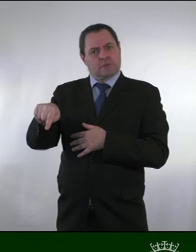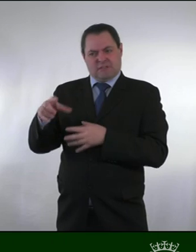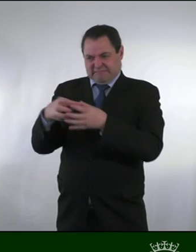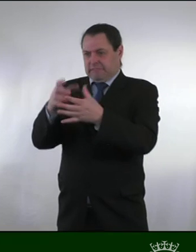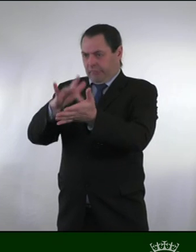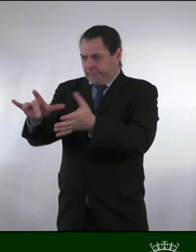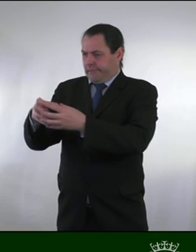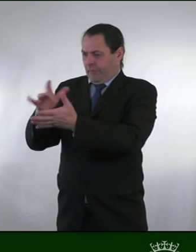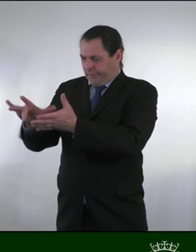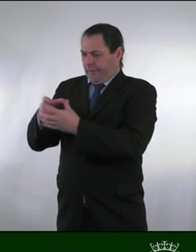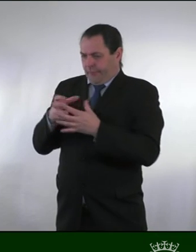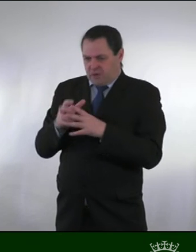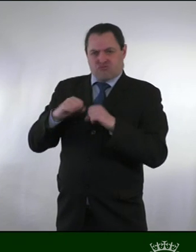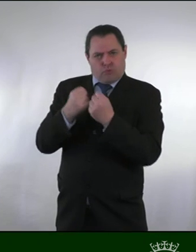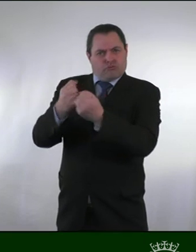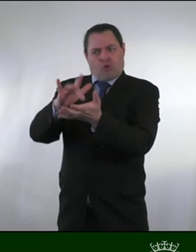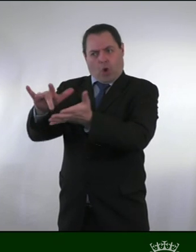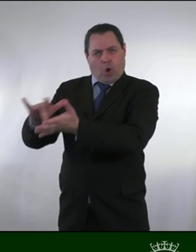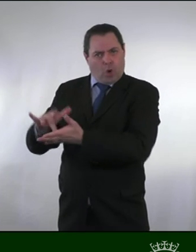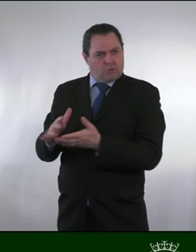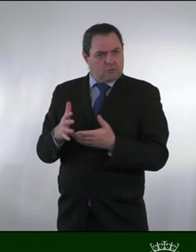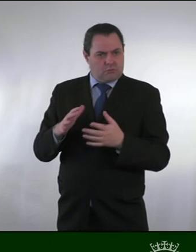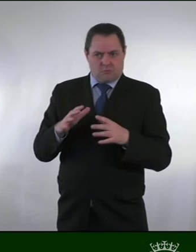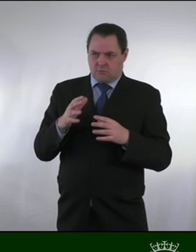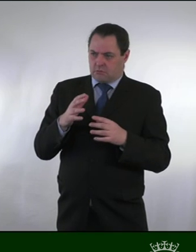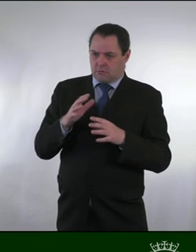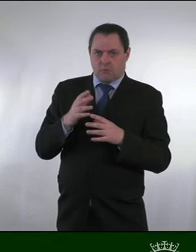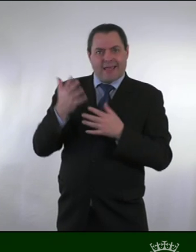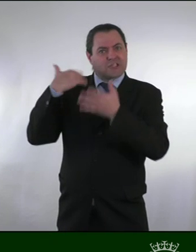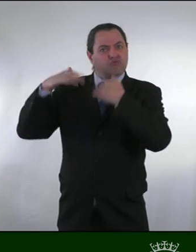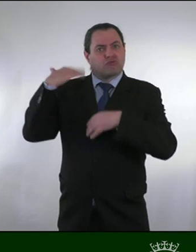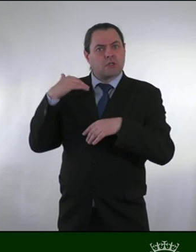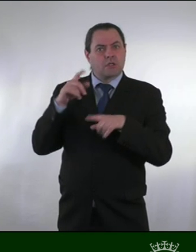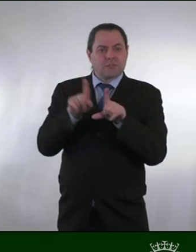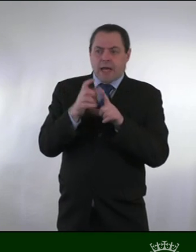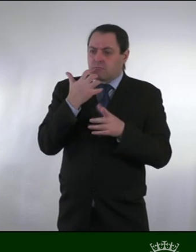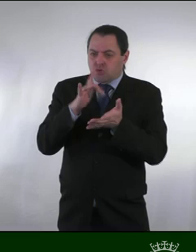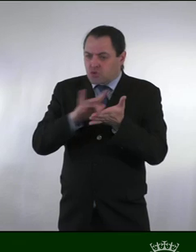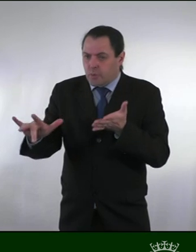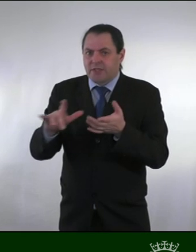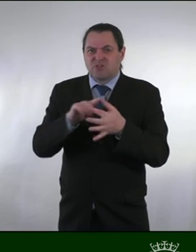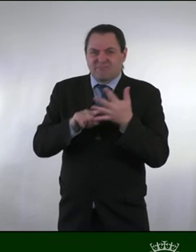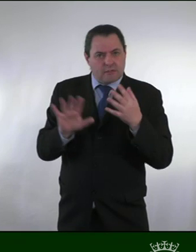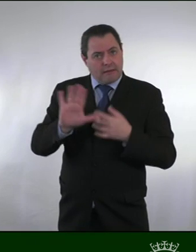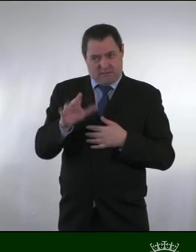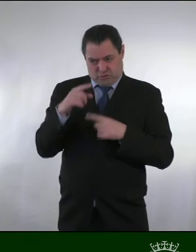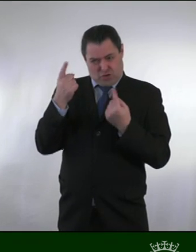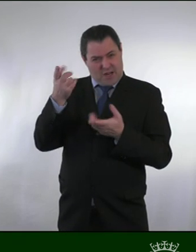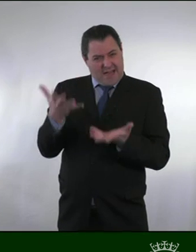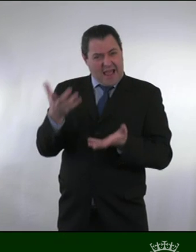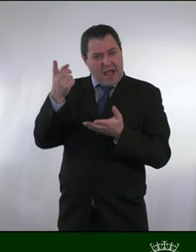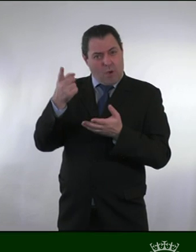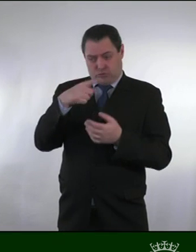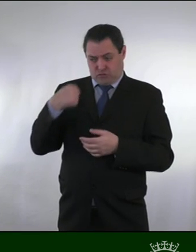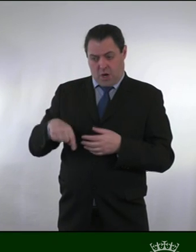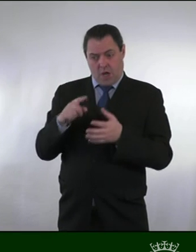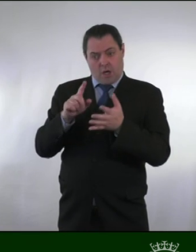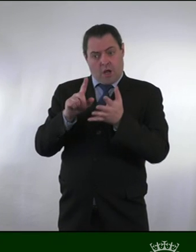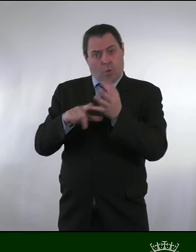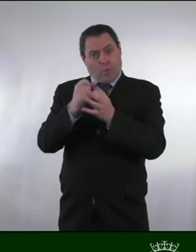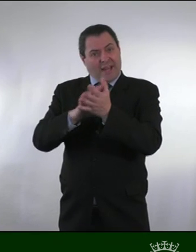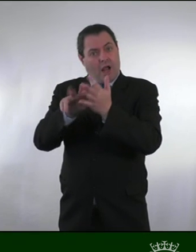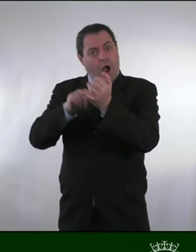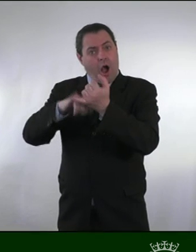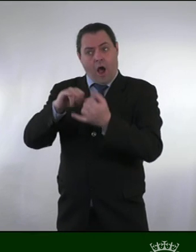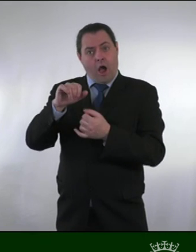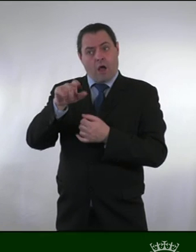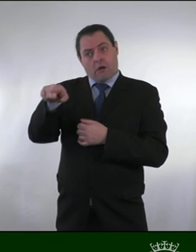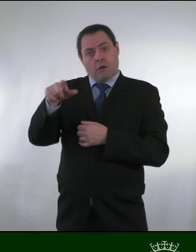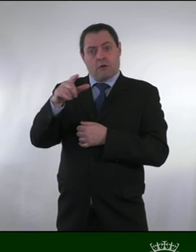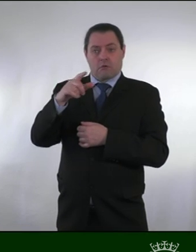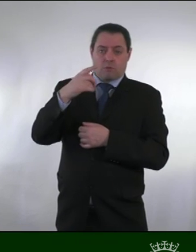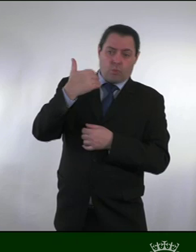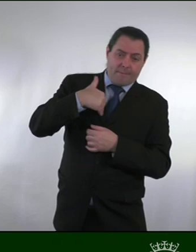The international community has stood idly by as Uyghur Muslim men, women and children are forced into concentration camps in China’s Xinjiang province.